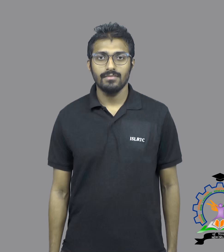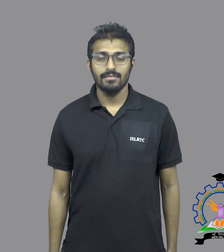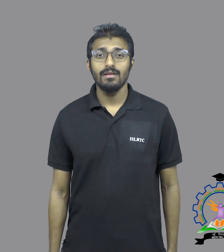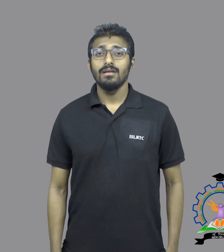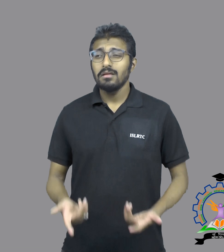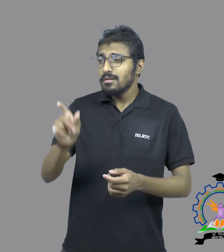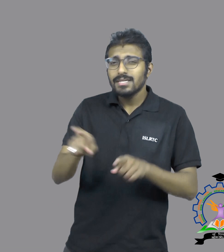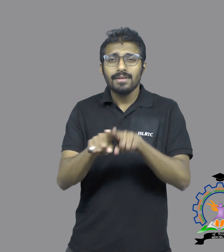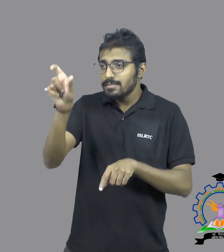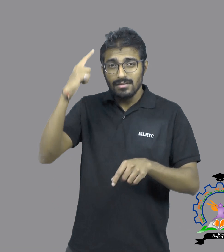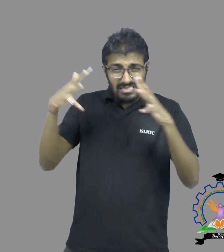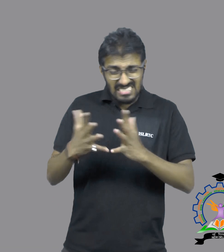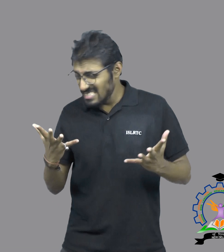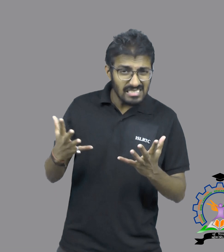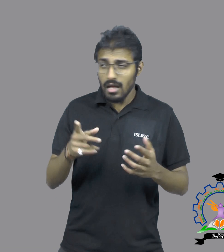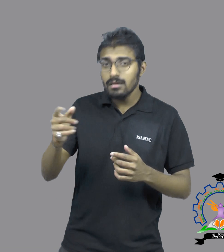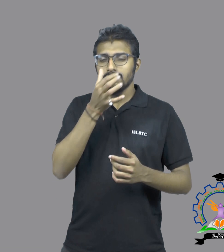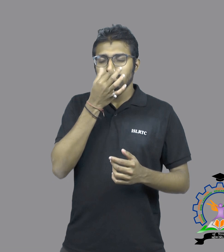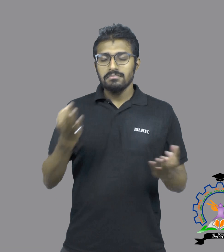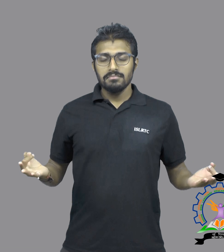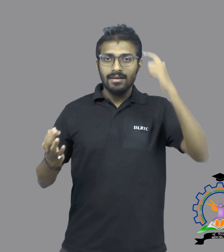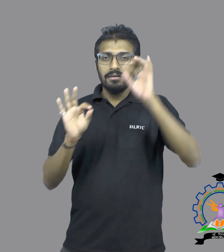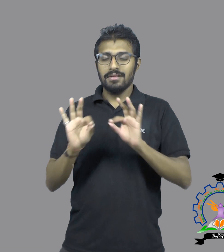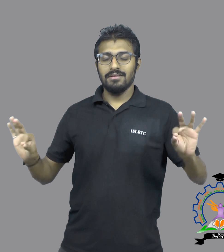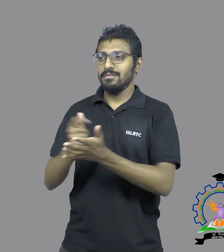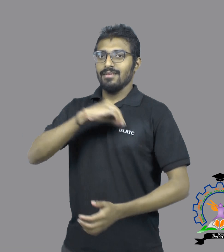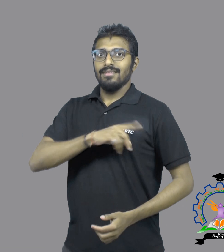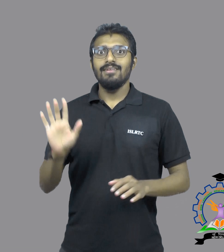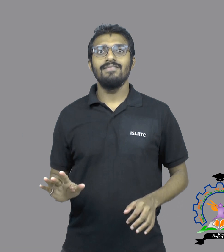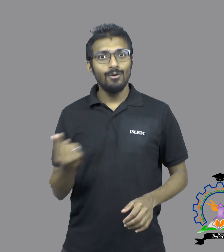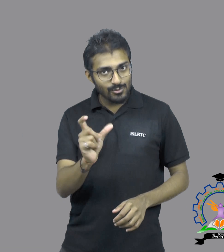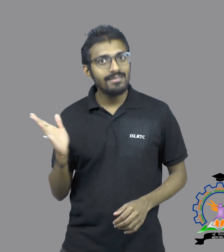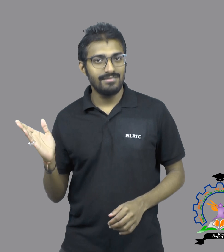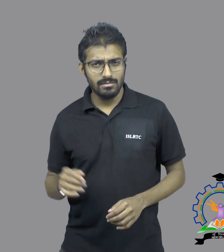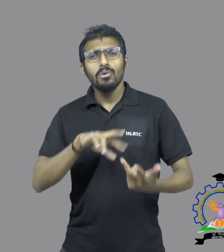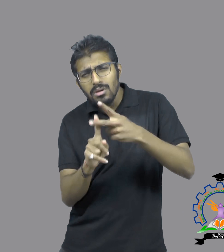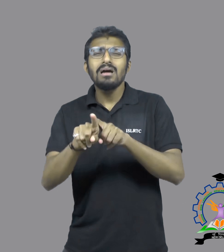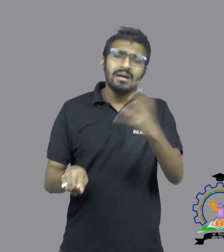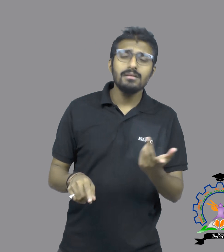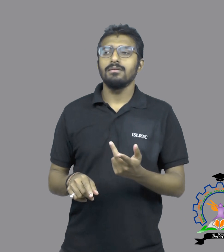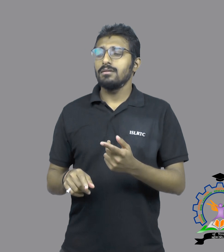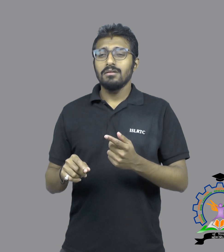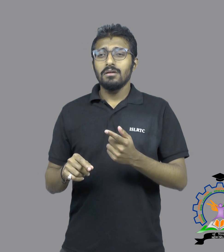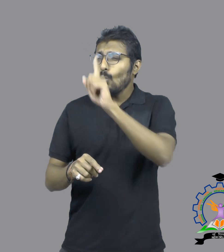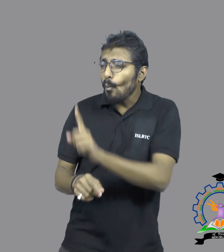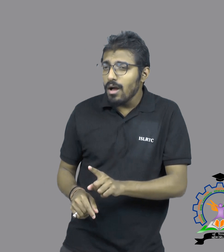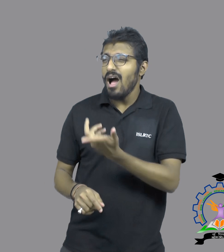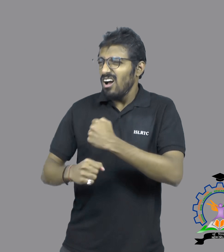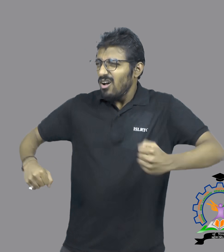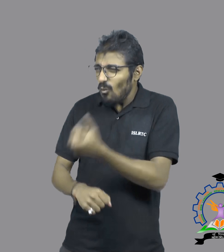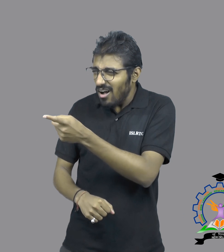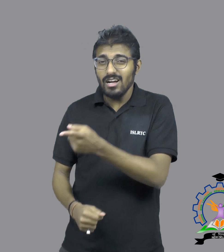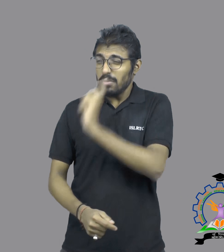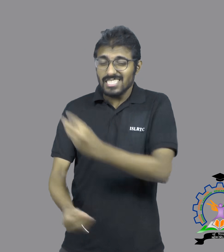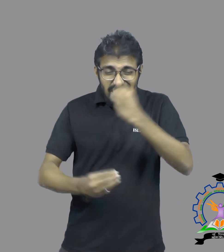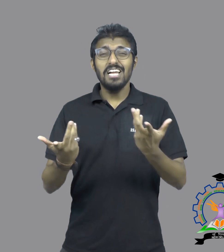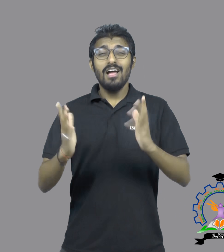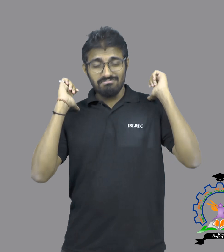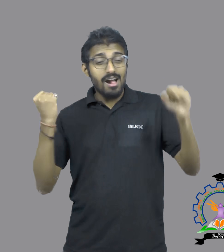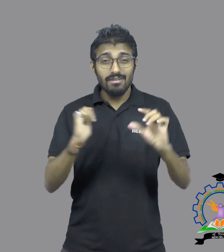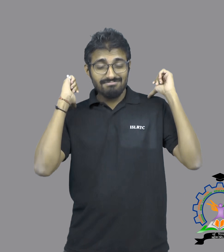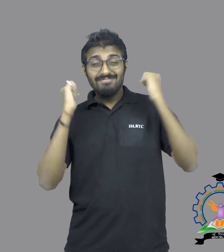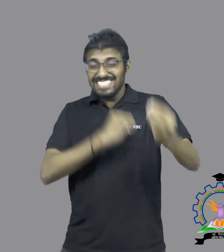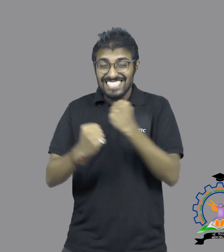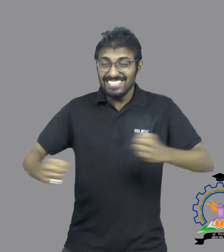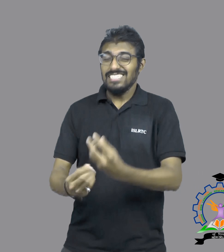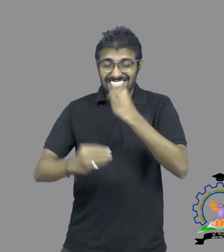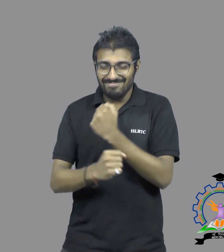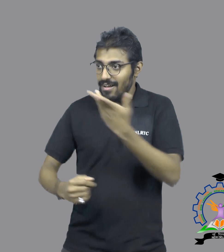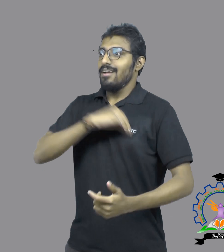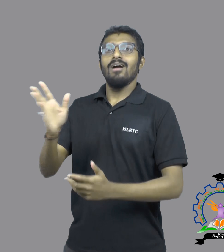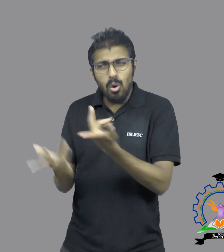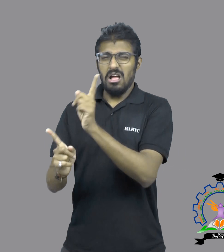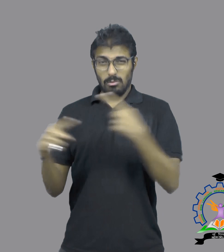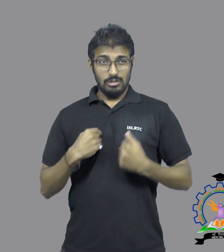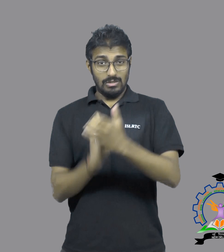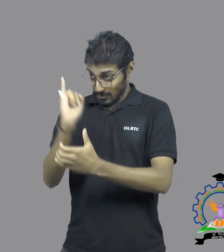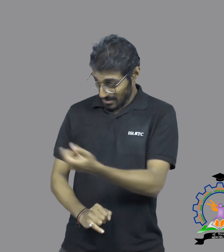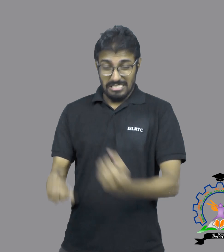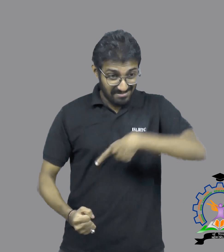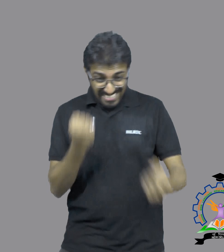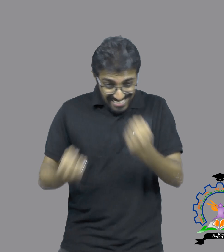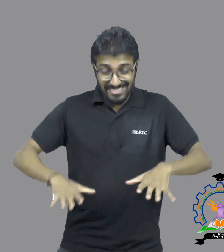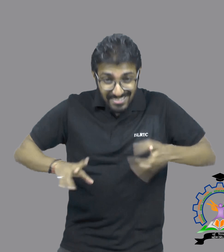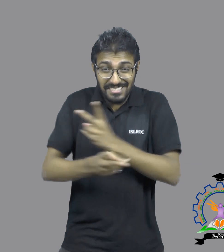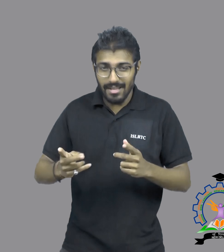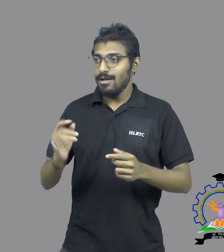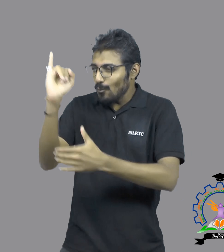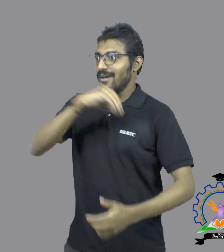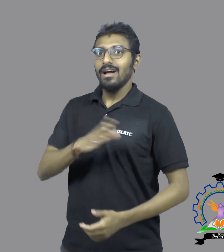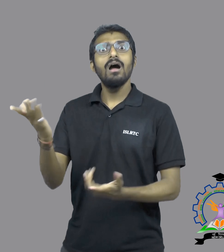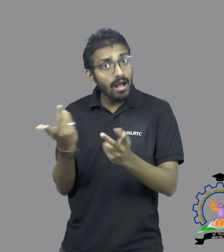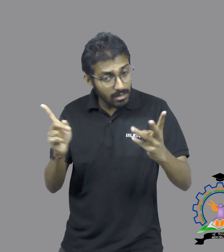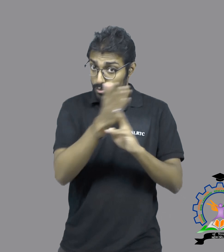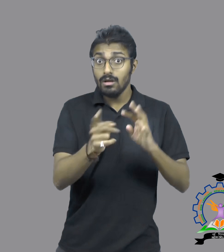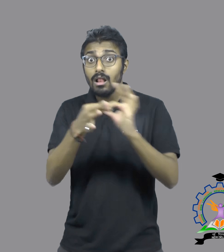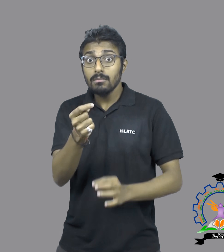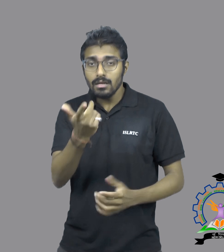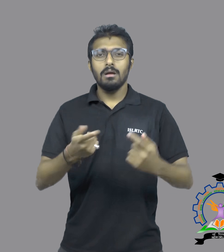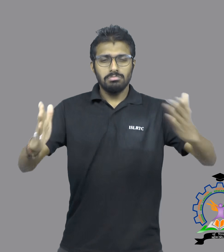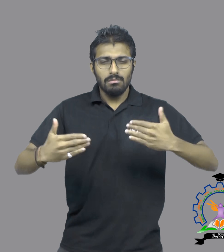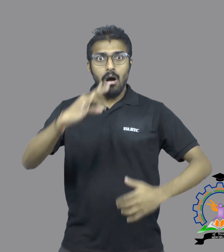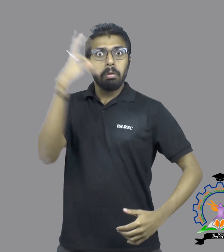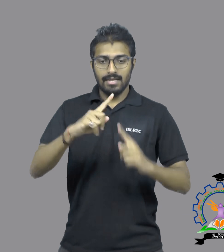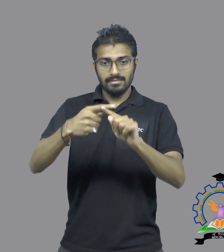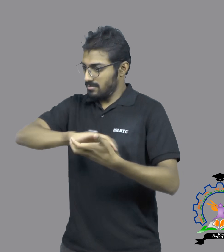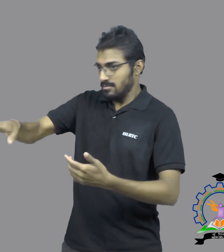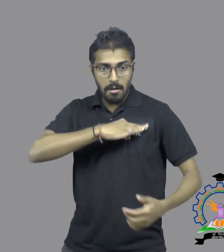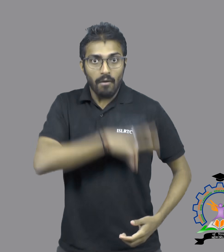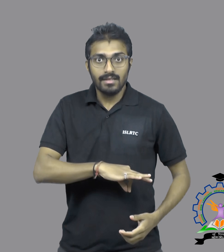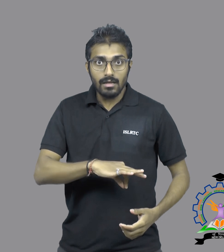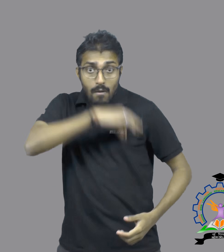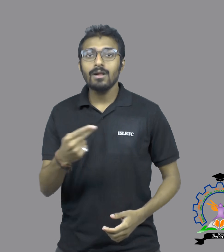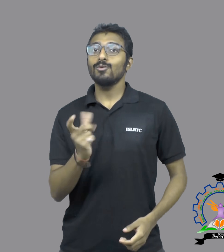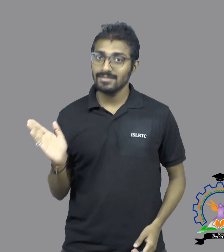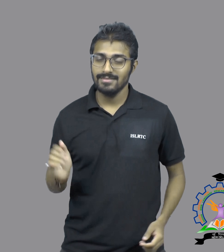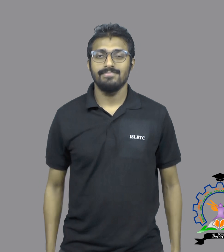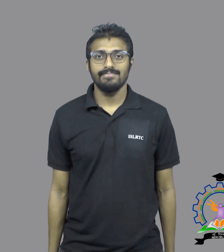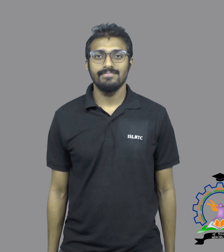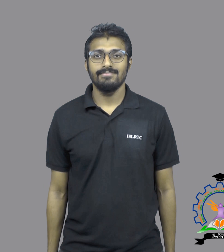Gain